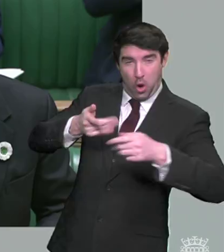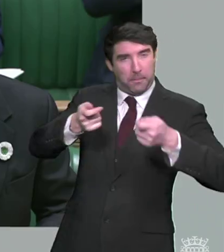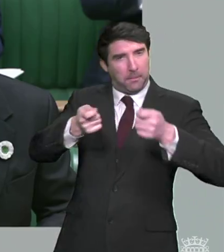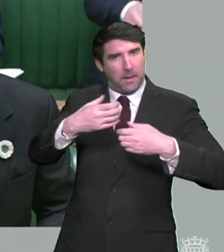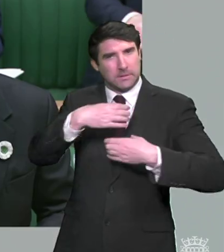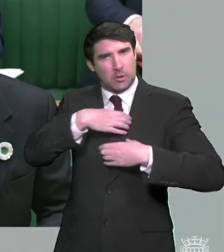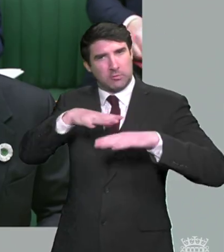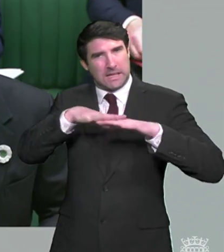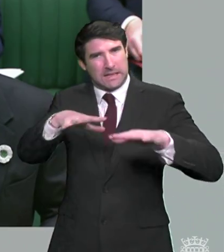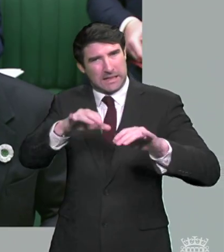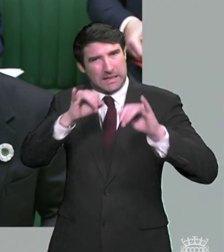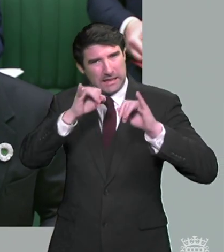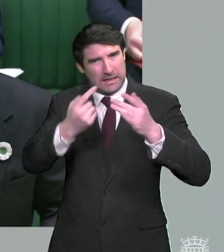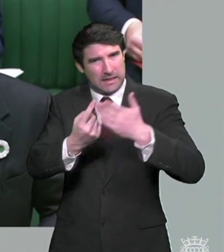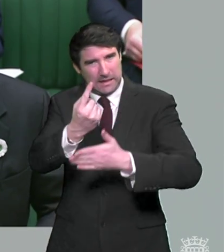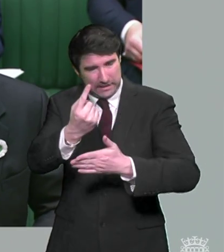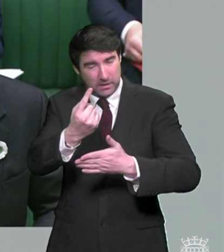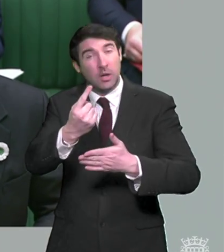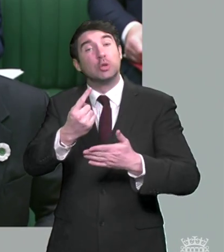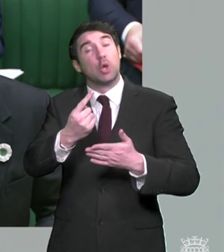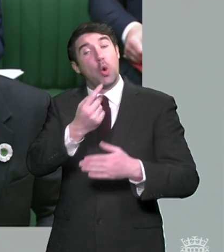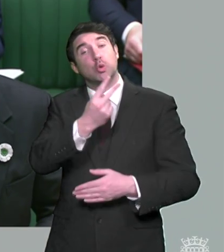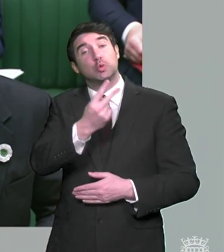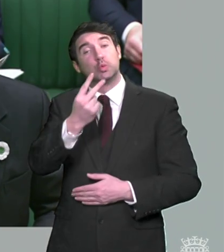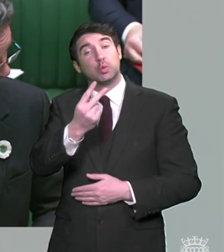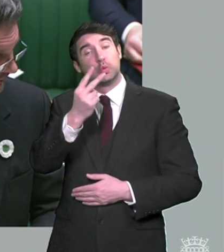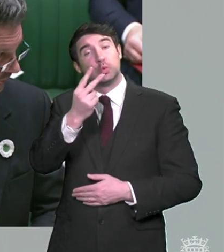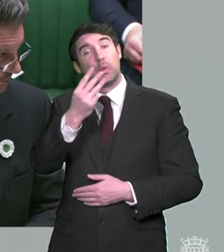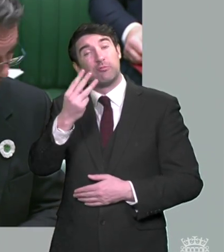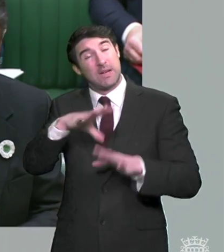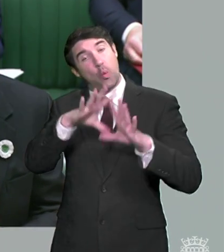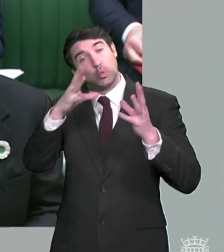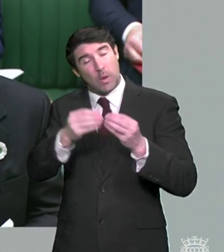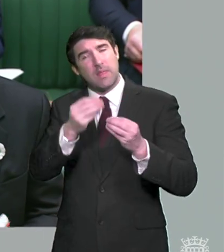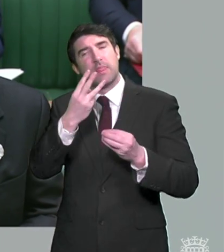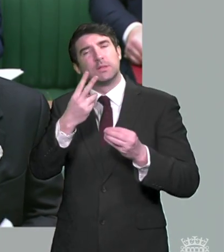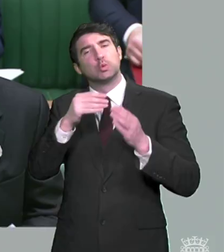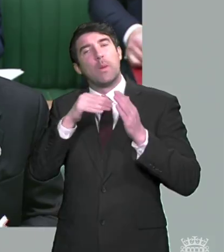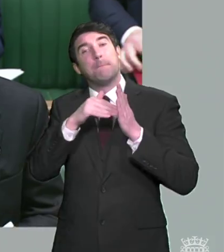The contribution for the financial year 2022-23 is £32 million.